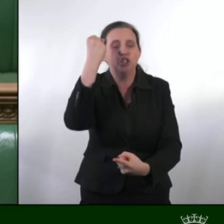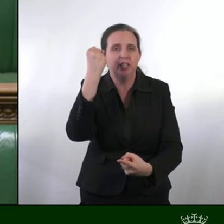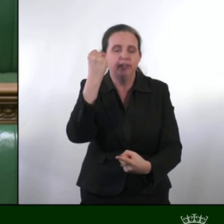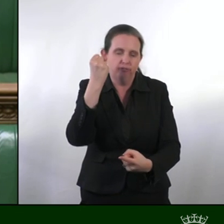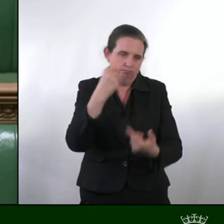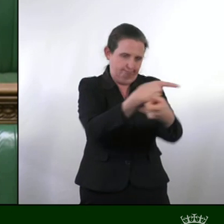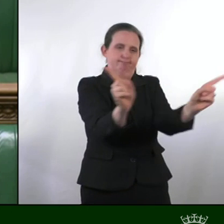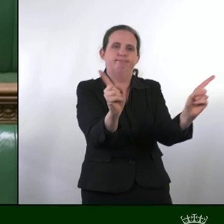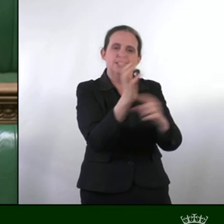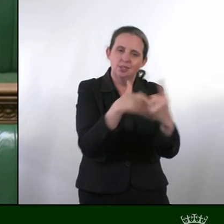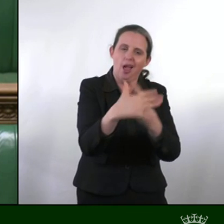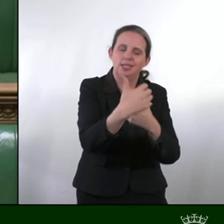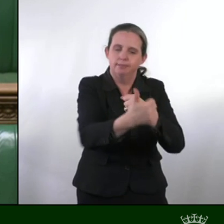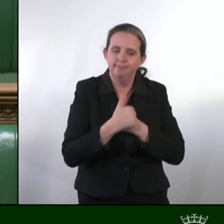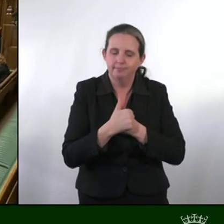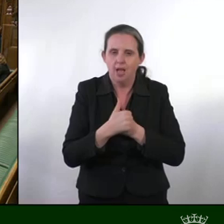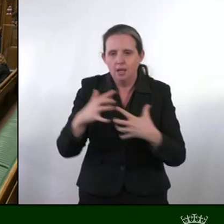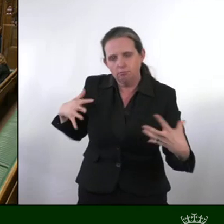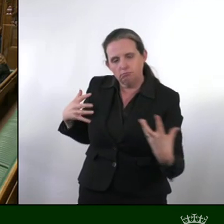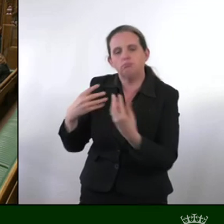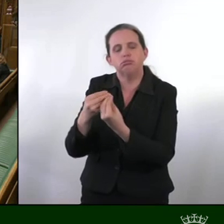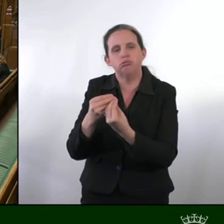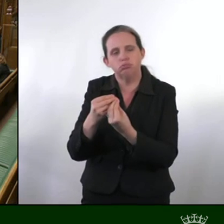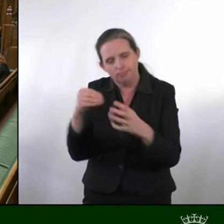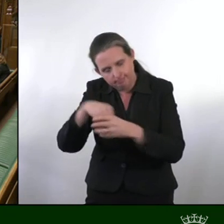Mr Speaker, I commend this statement to the House.